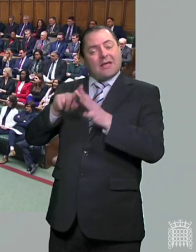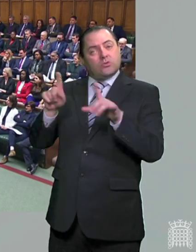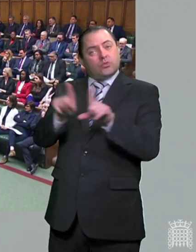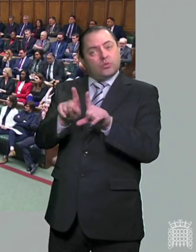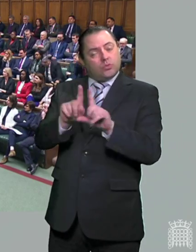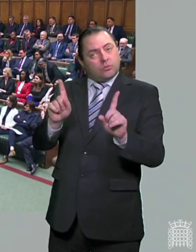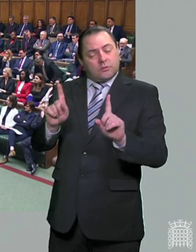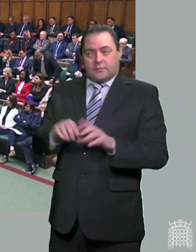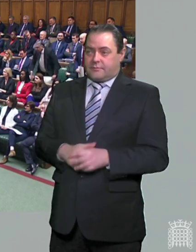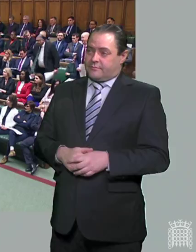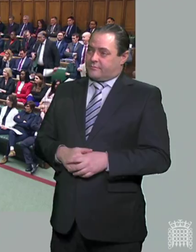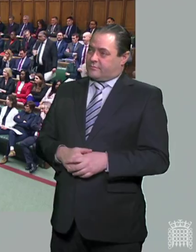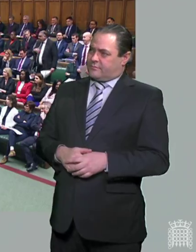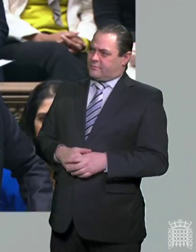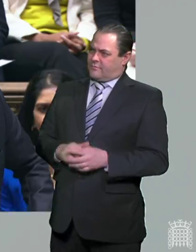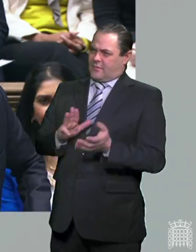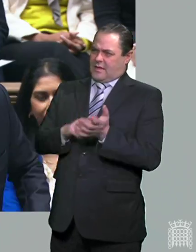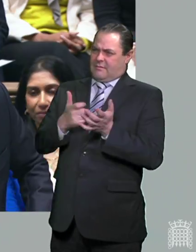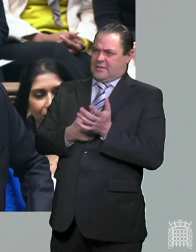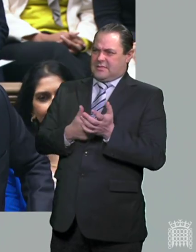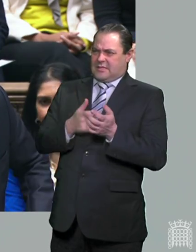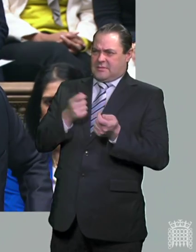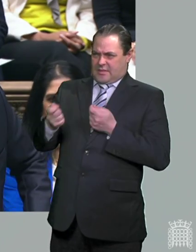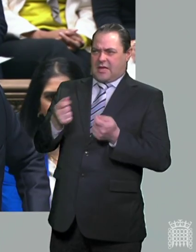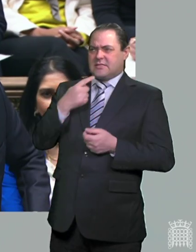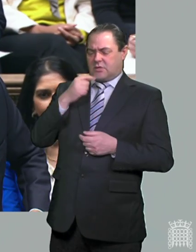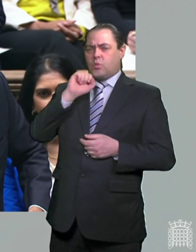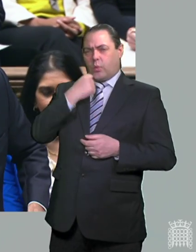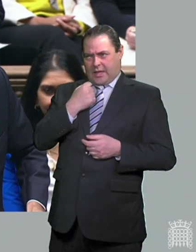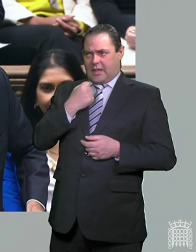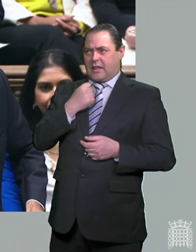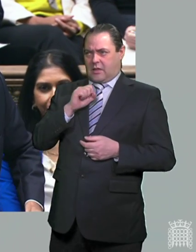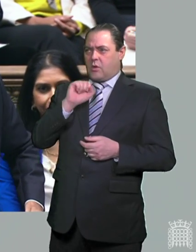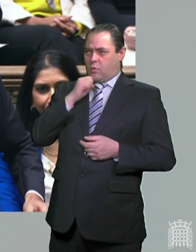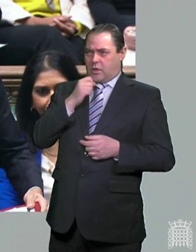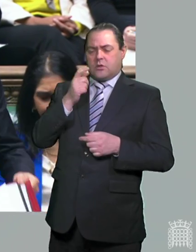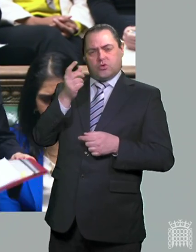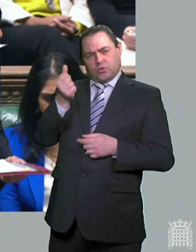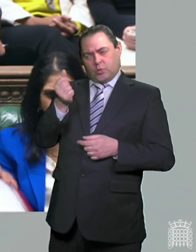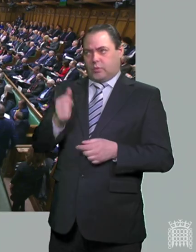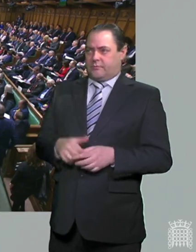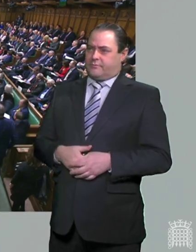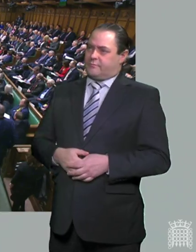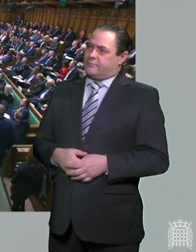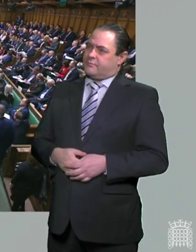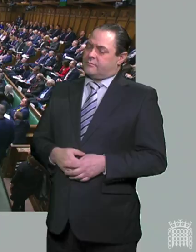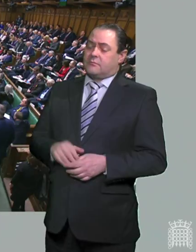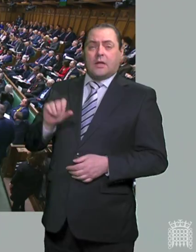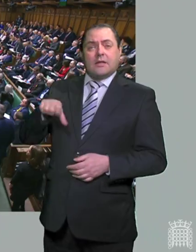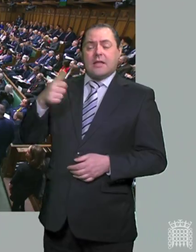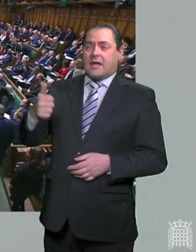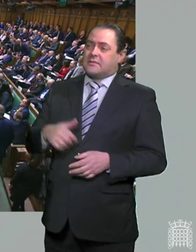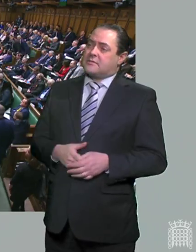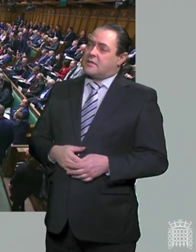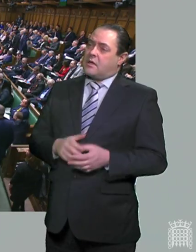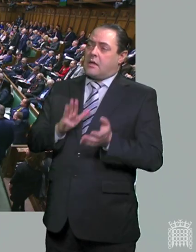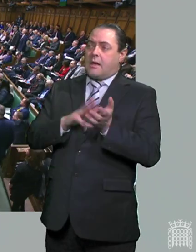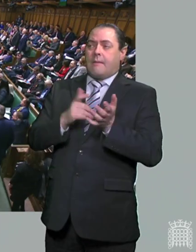As I previously confirmed, I will publish my tax returns, and that will be done very shortly.